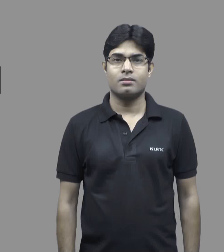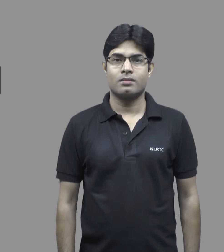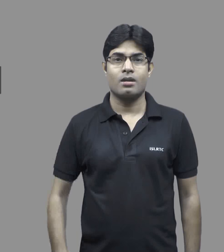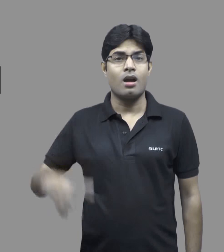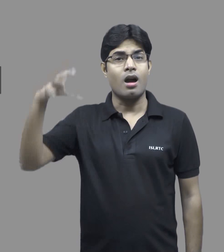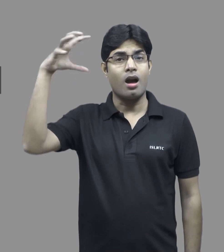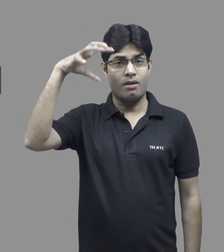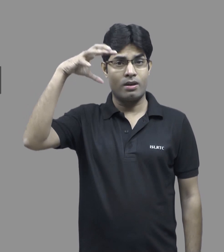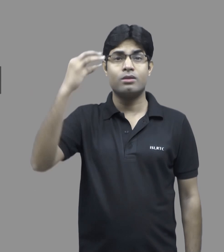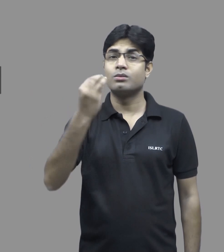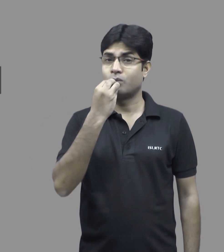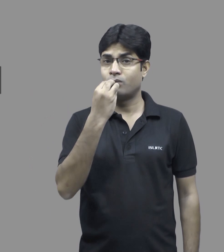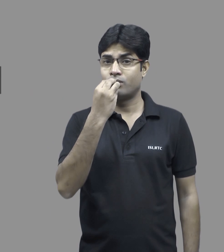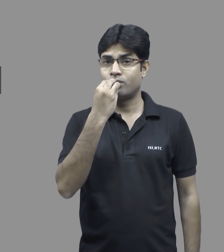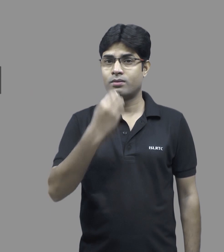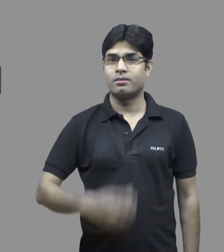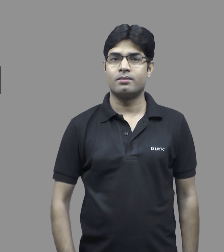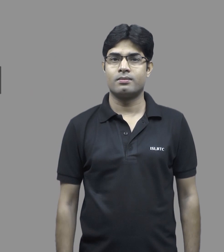Lunch